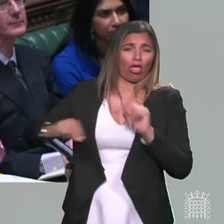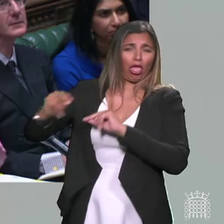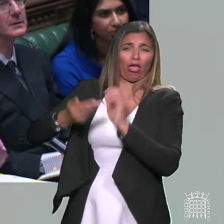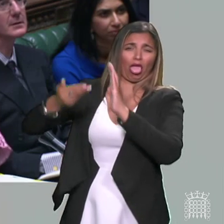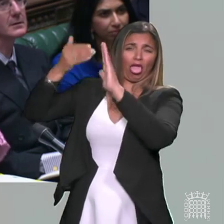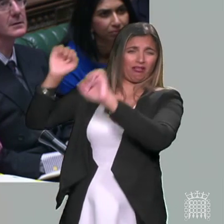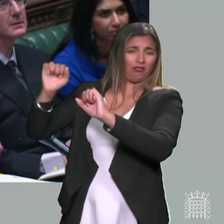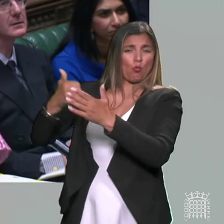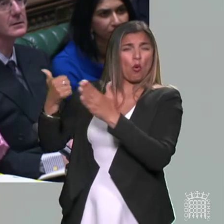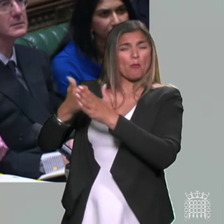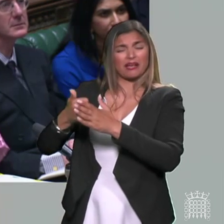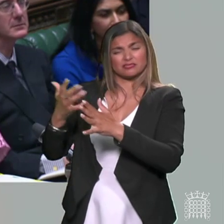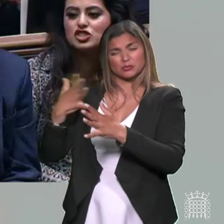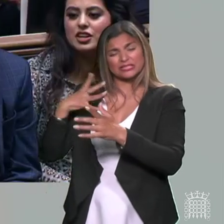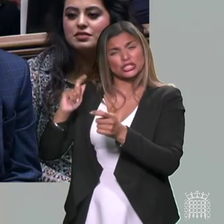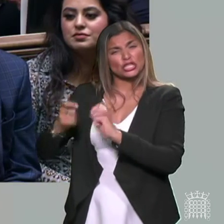from the Scottish nationalists, I really think they need to change the record?